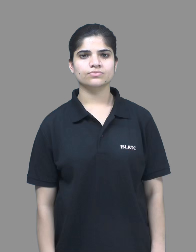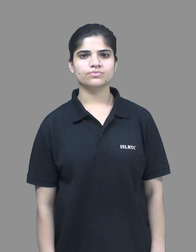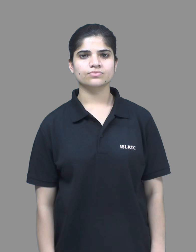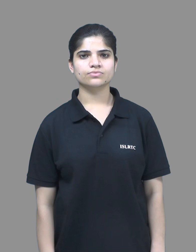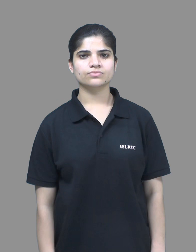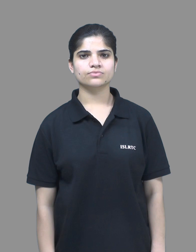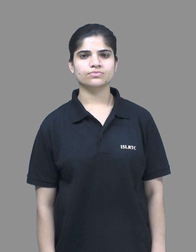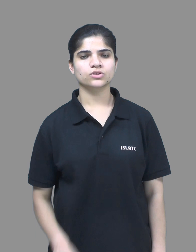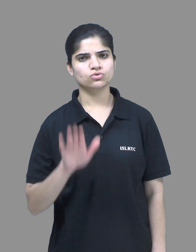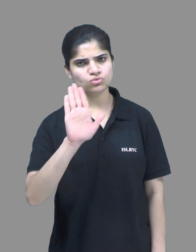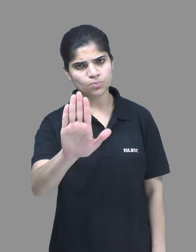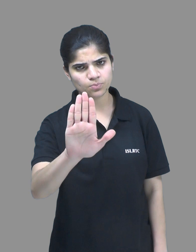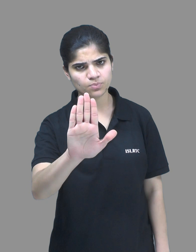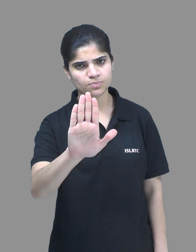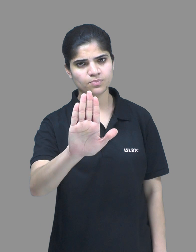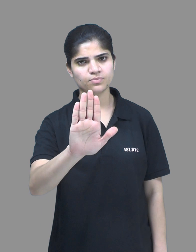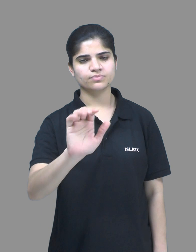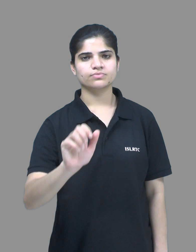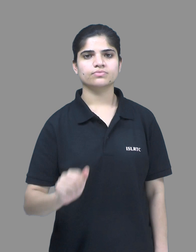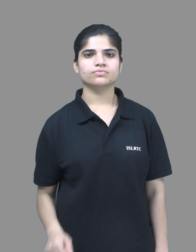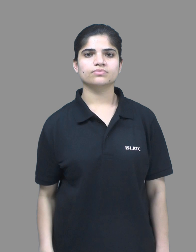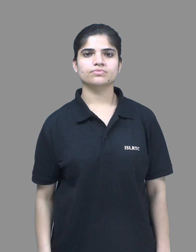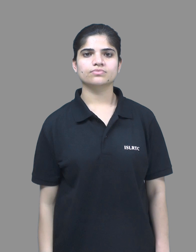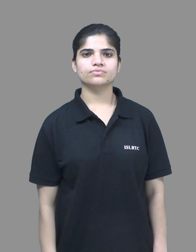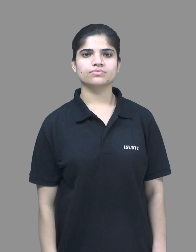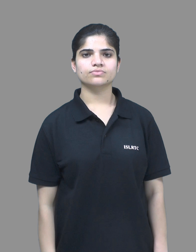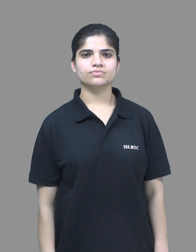Stop